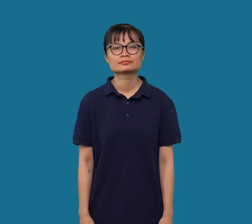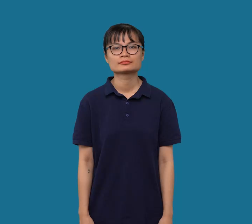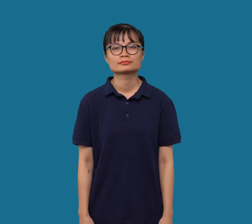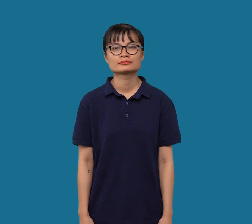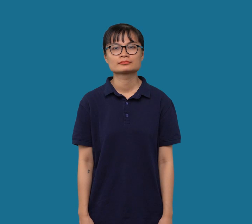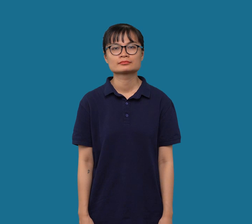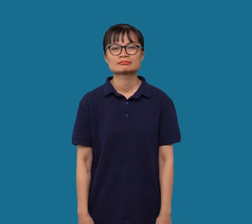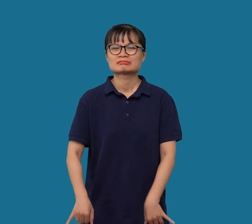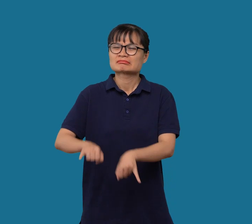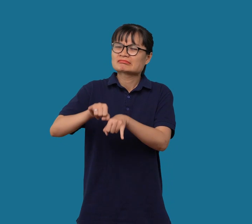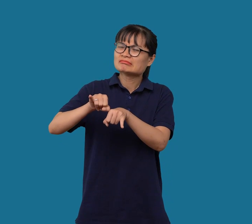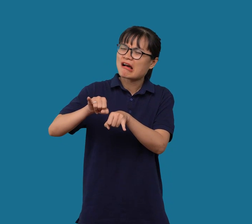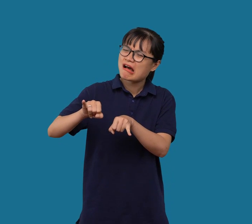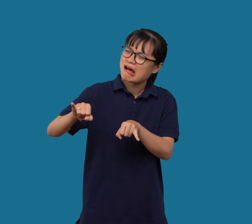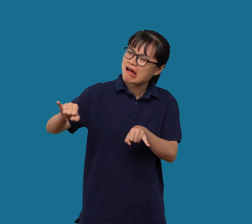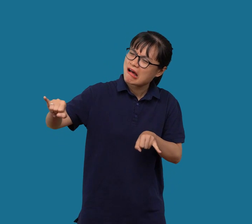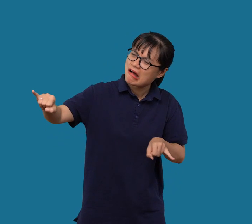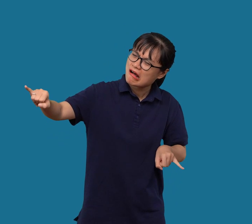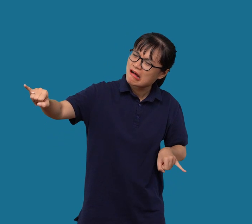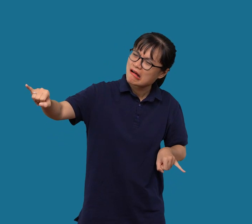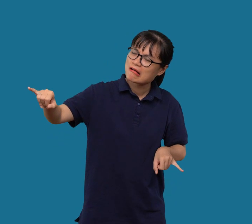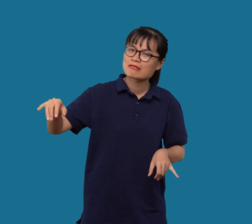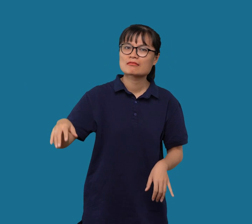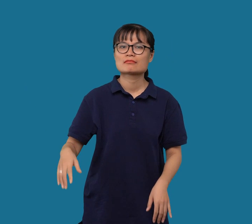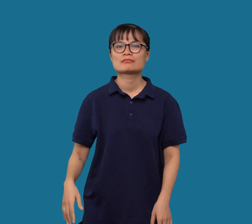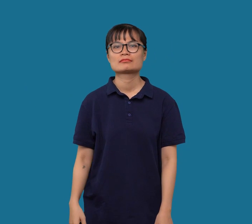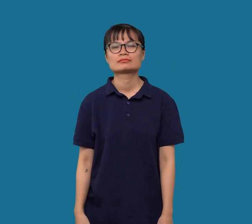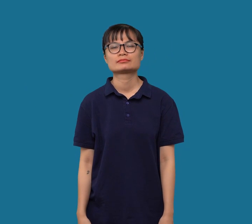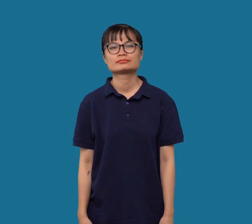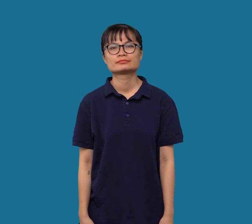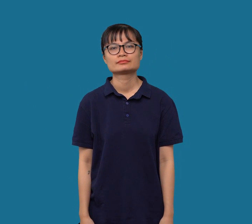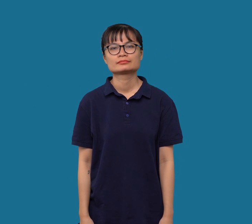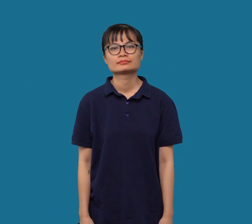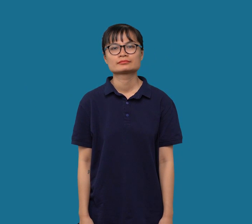xa xôi